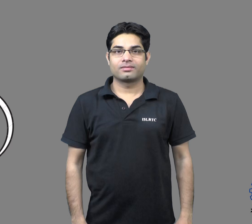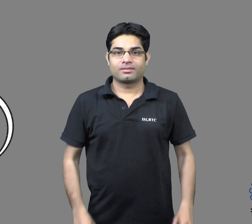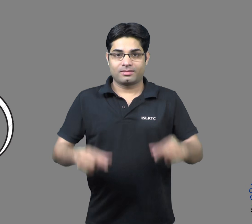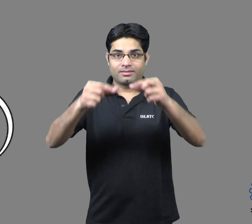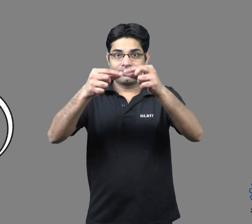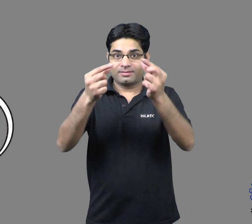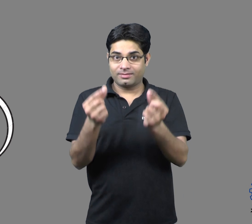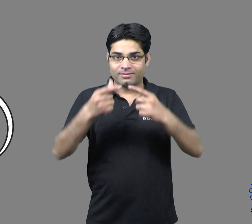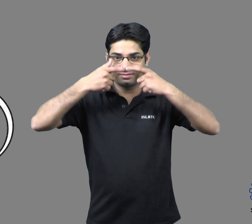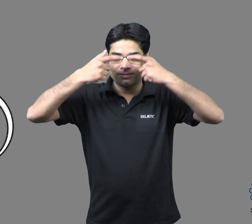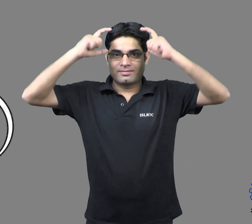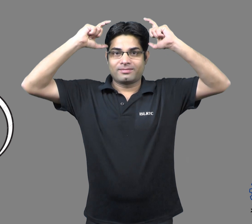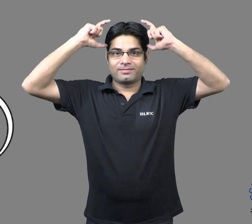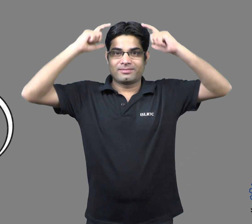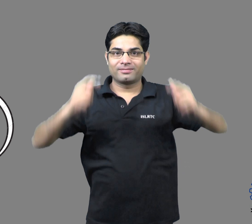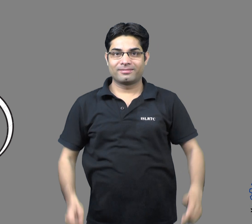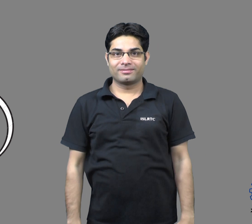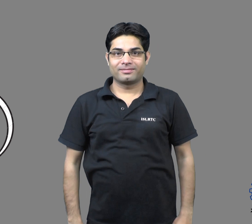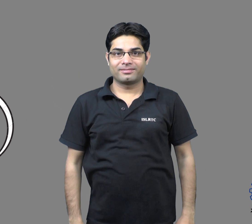Hairband Headband